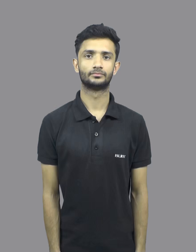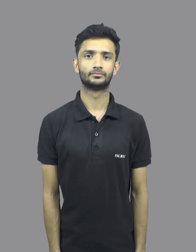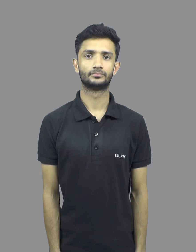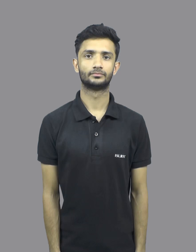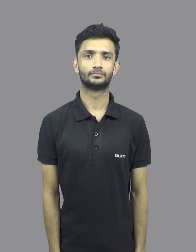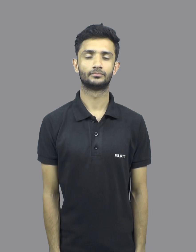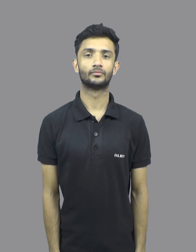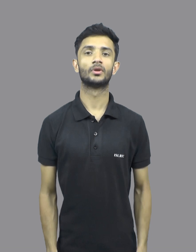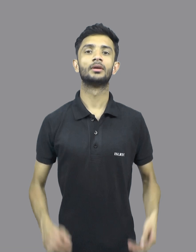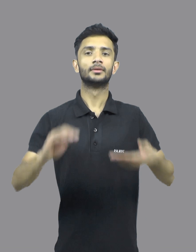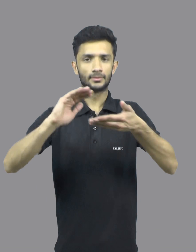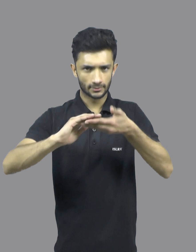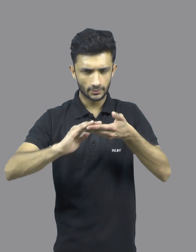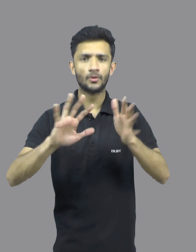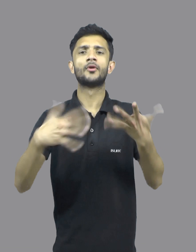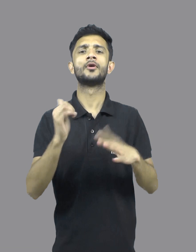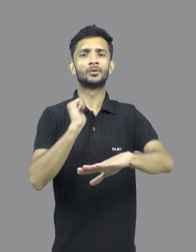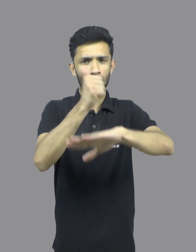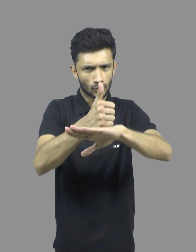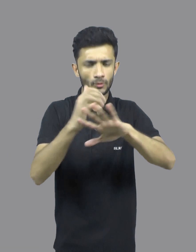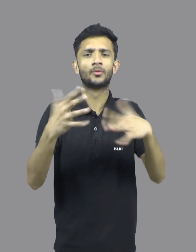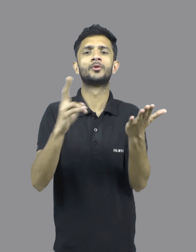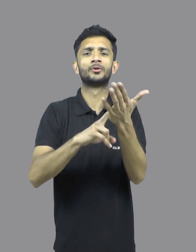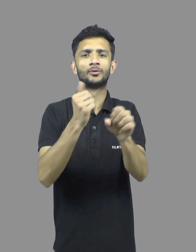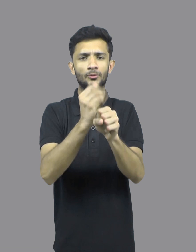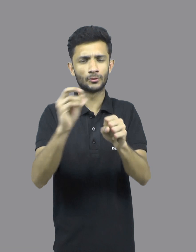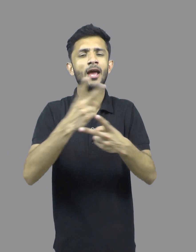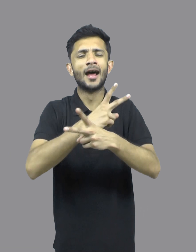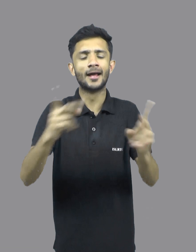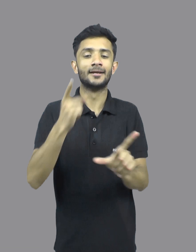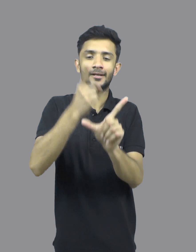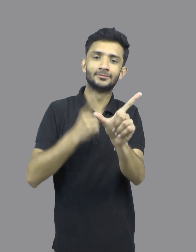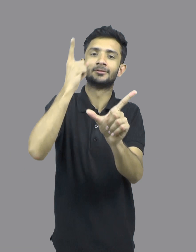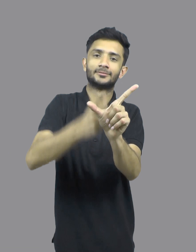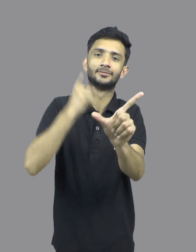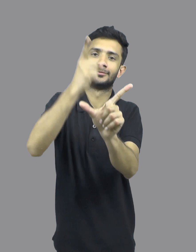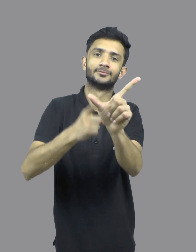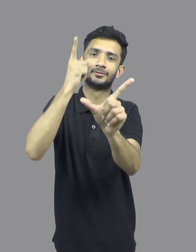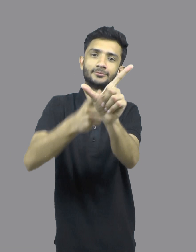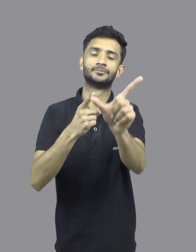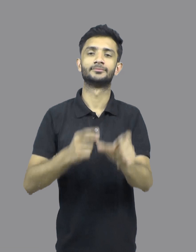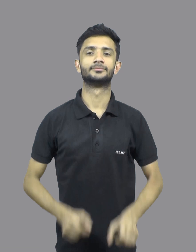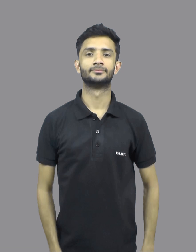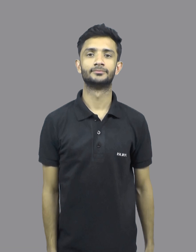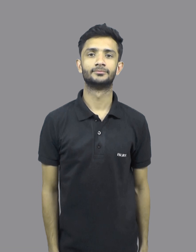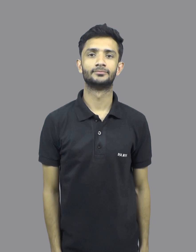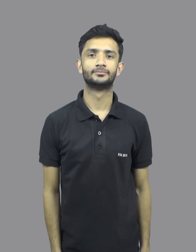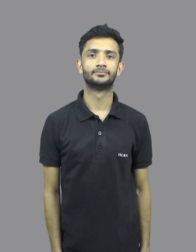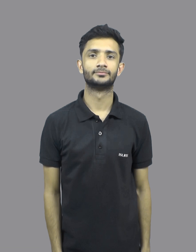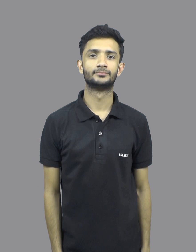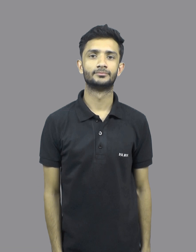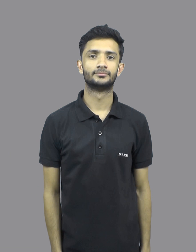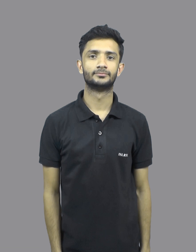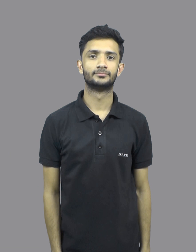Anniversary